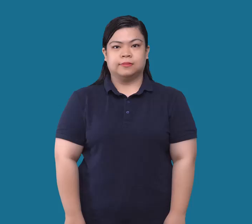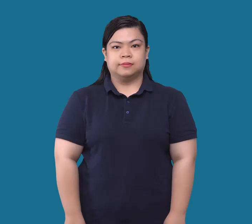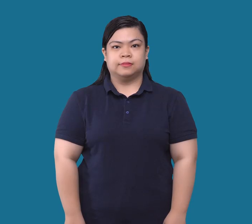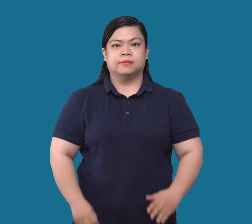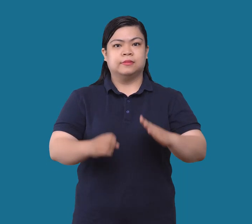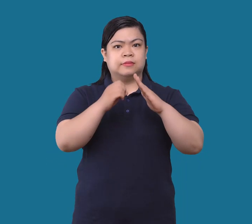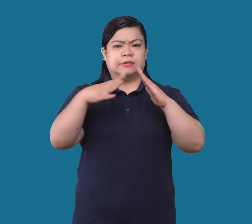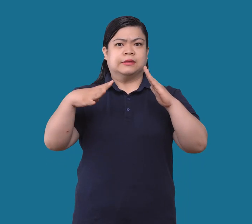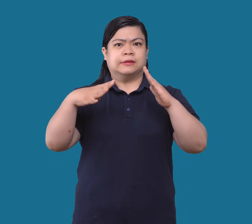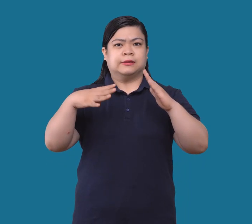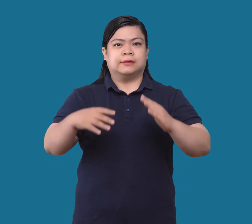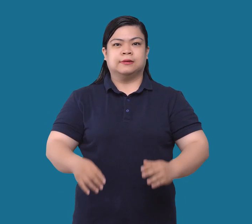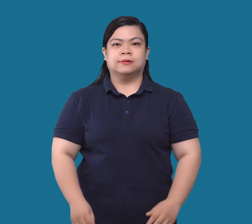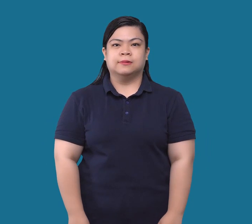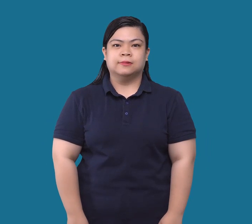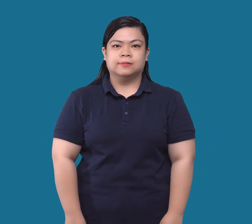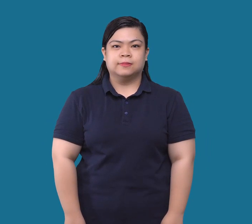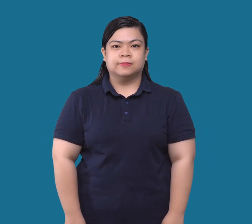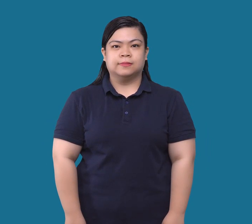thuỷ điện